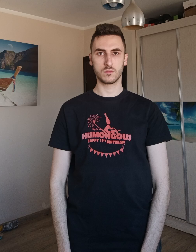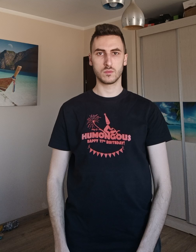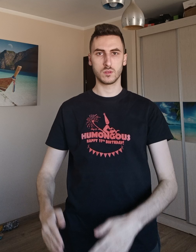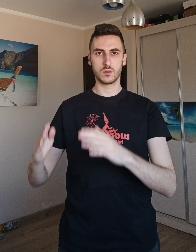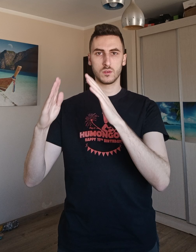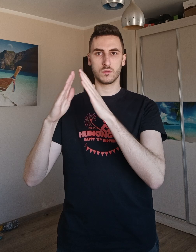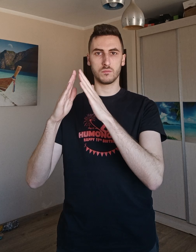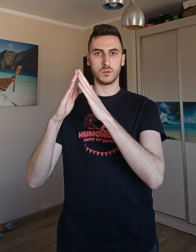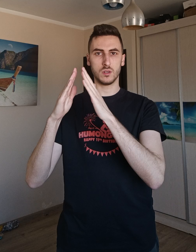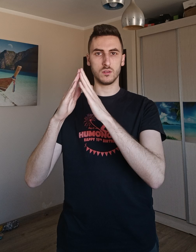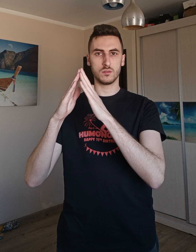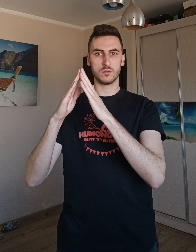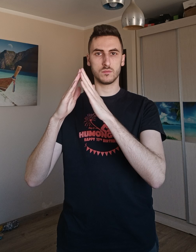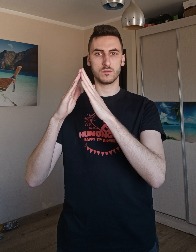בית